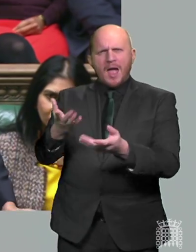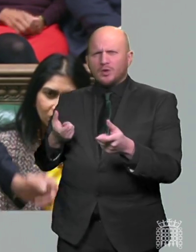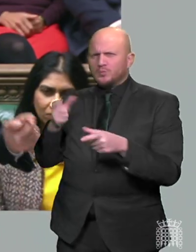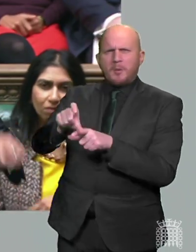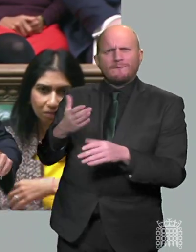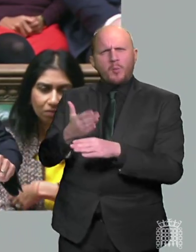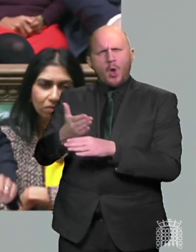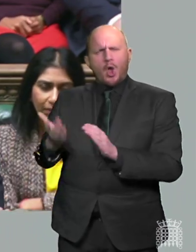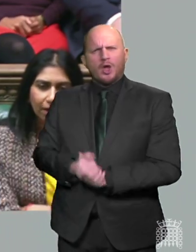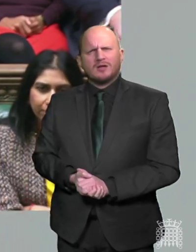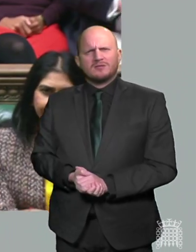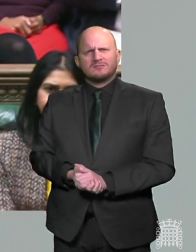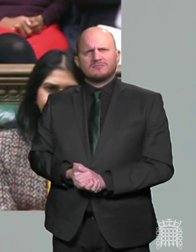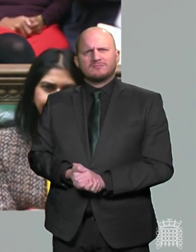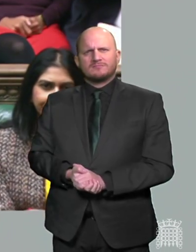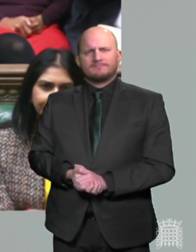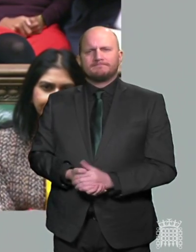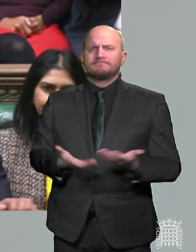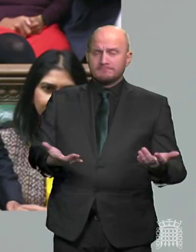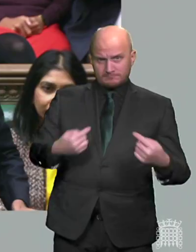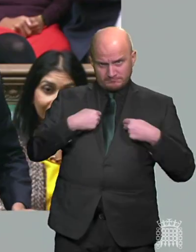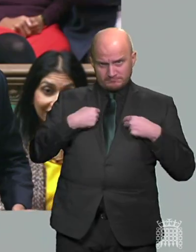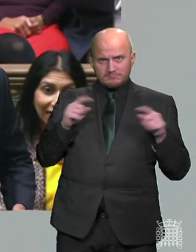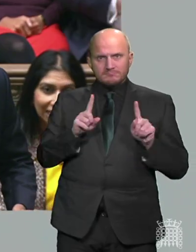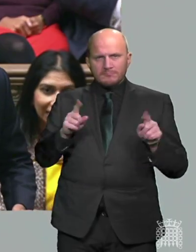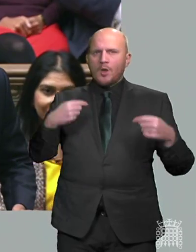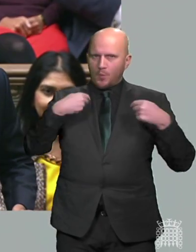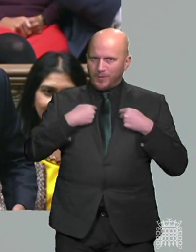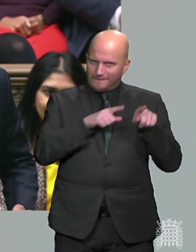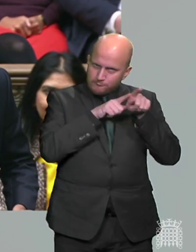We are actually listening to the independent pay review bodies; the Opposition want to undermine them.